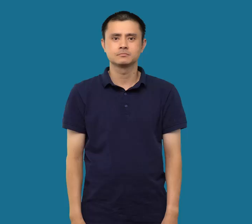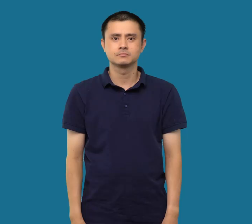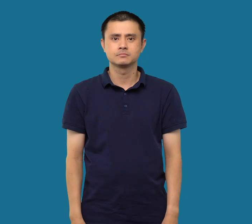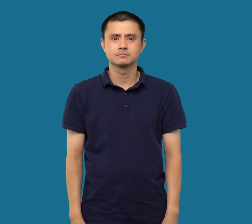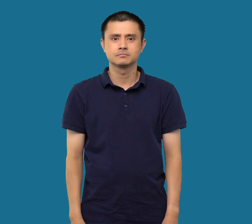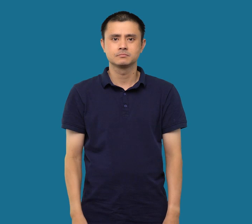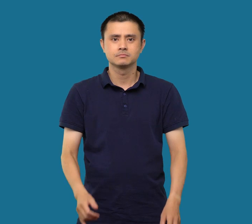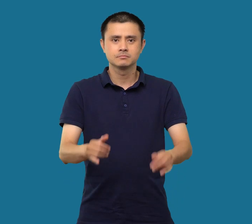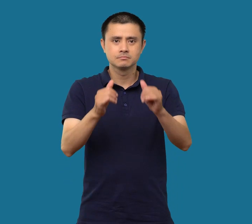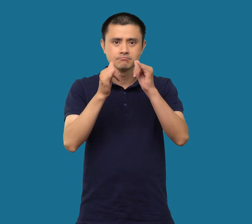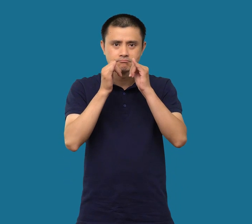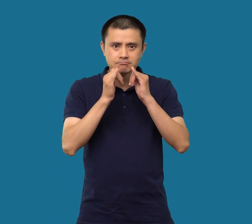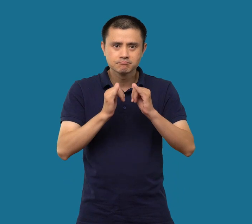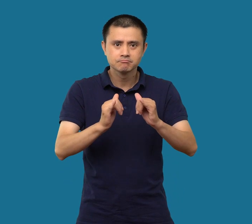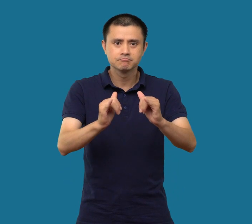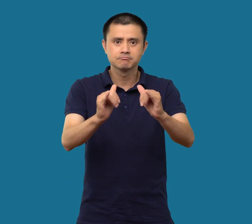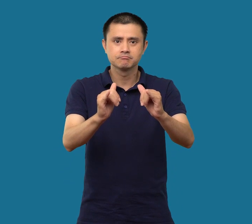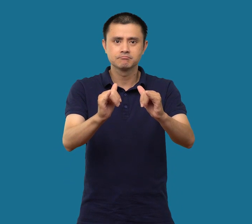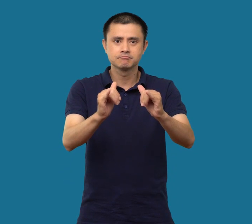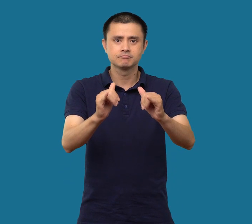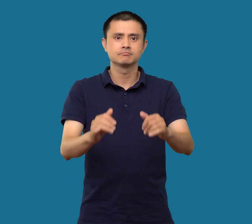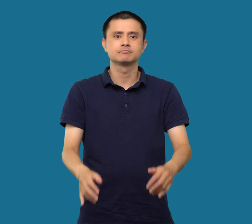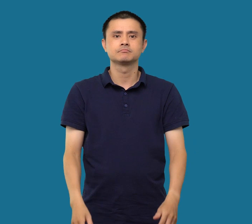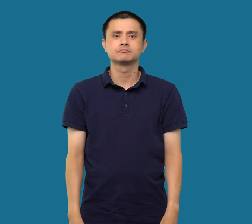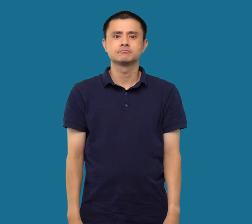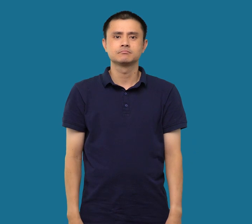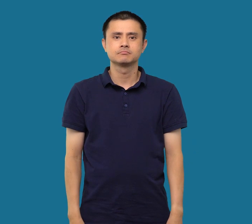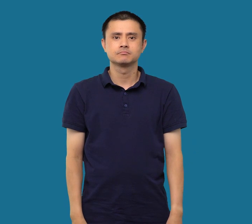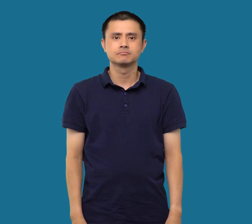ngà voi